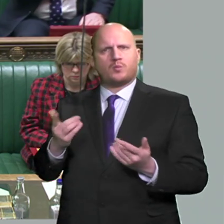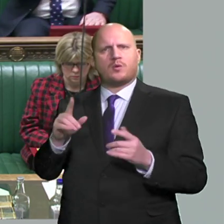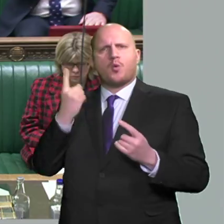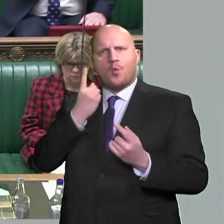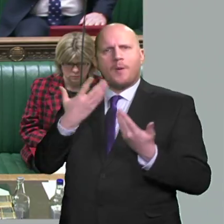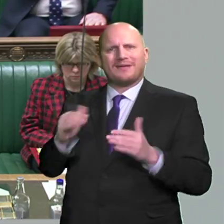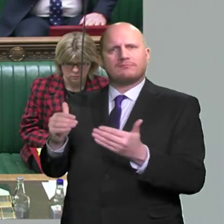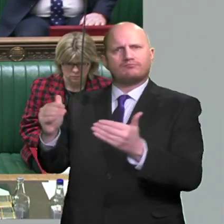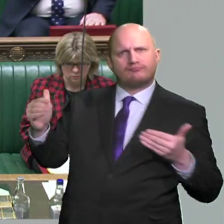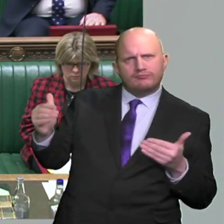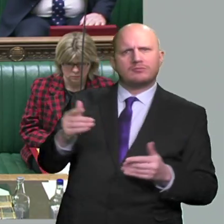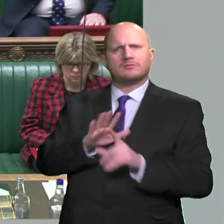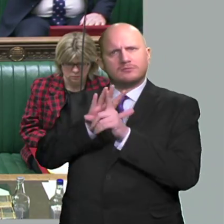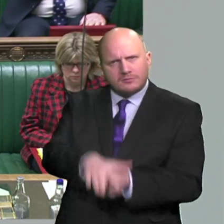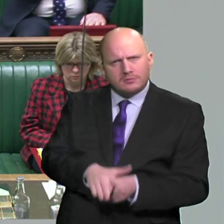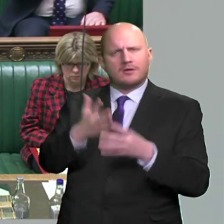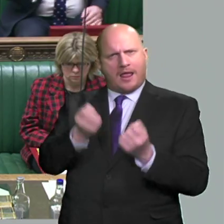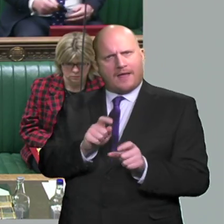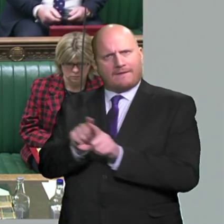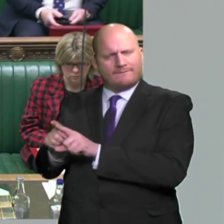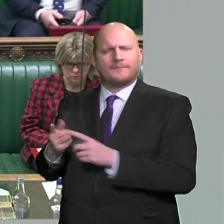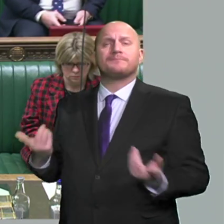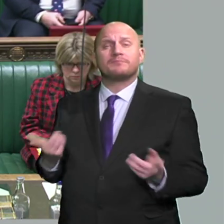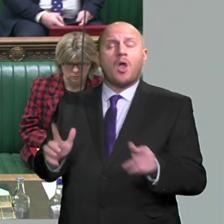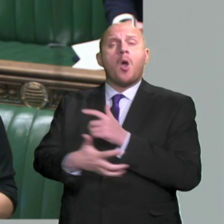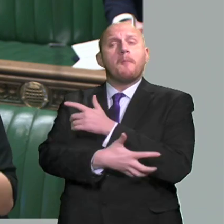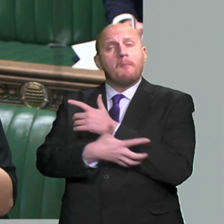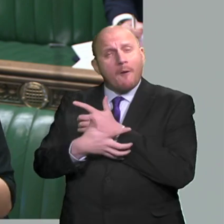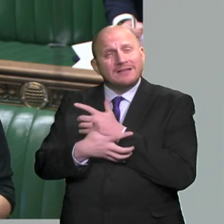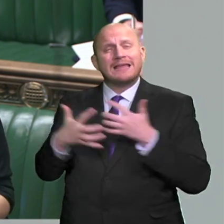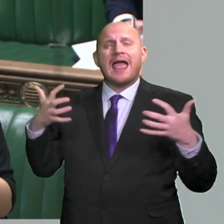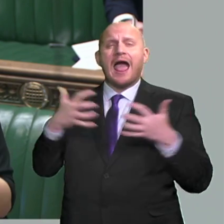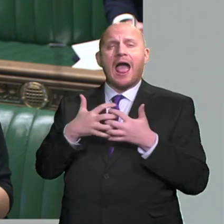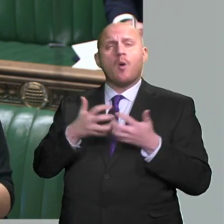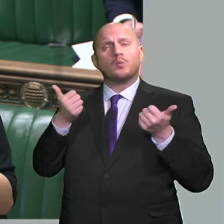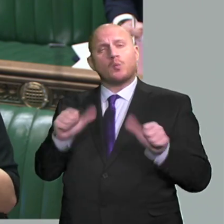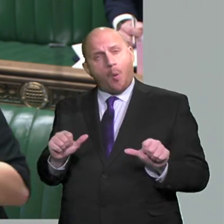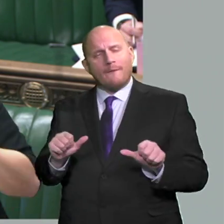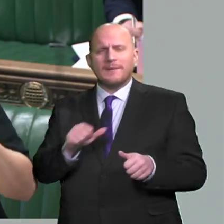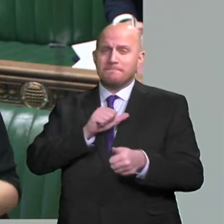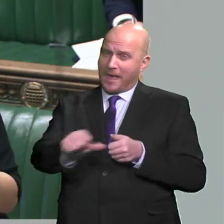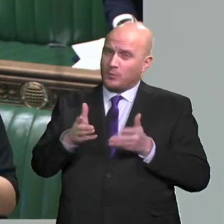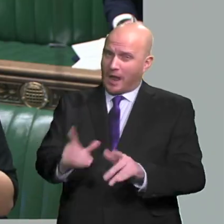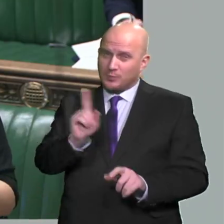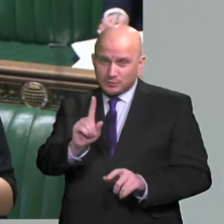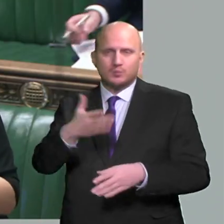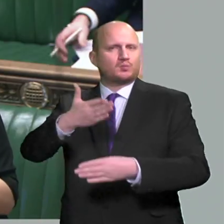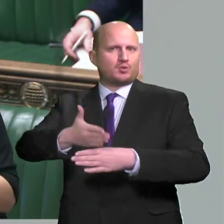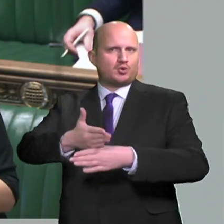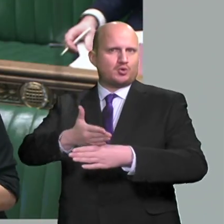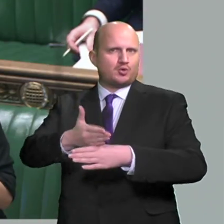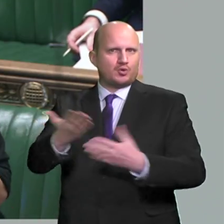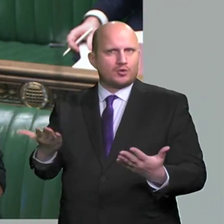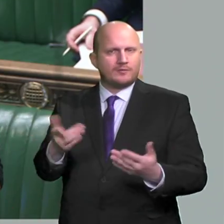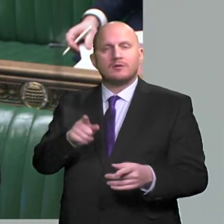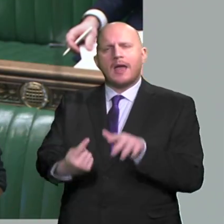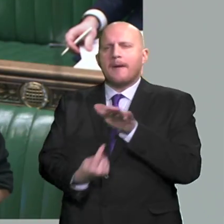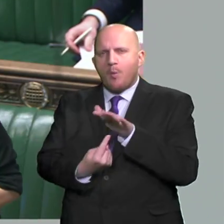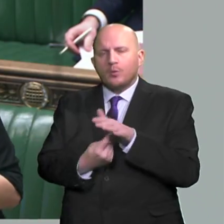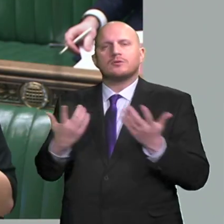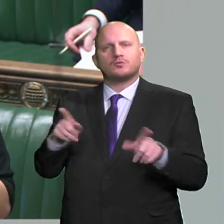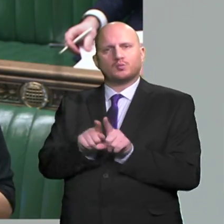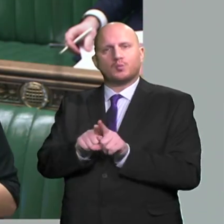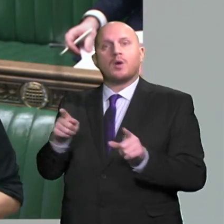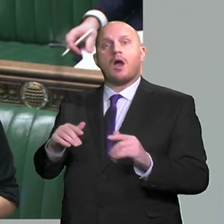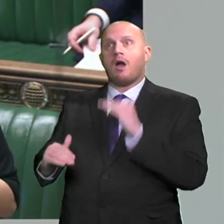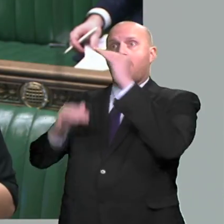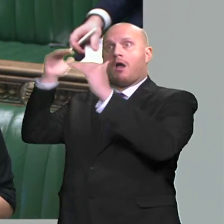We know that work is the best route out of poverty, and that mentoring, support and being able to see role models are absolutely key.